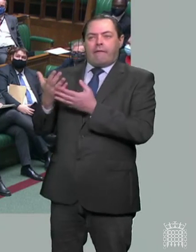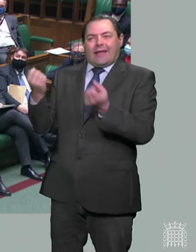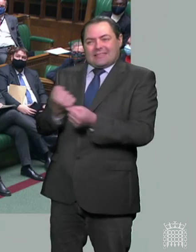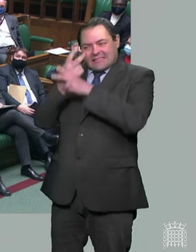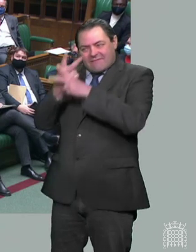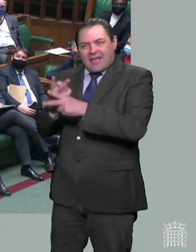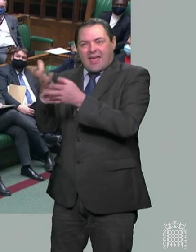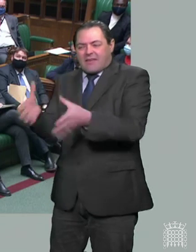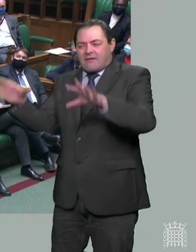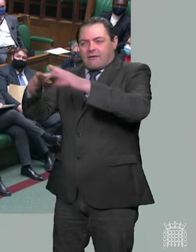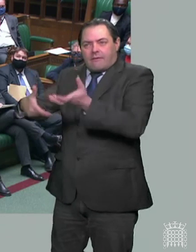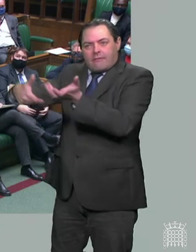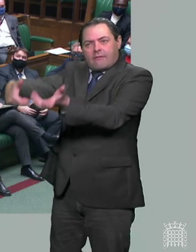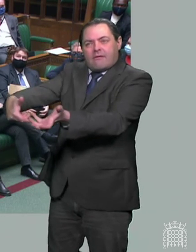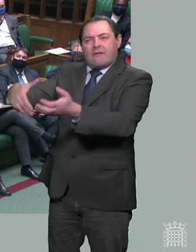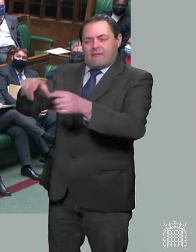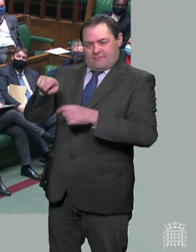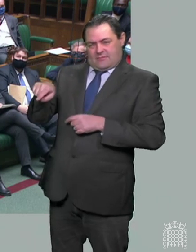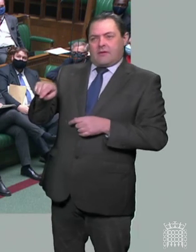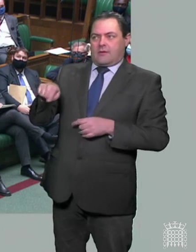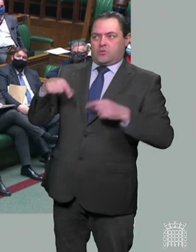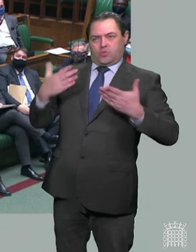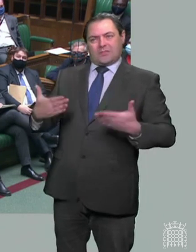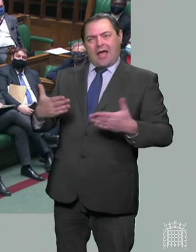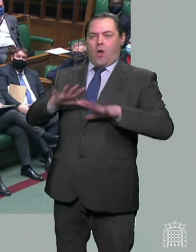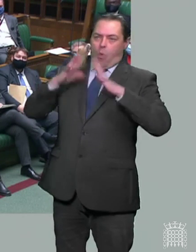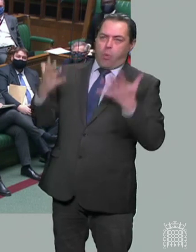The Prime Minister will be aware that today is World Prematurity Day.